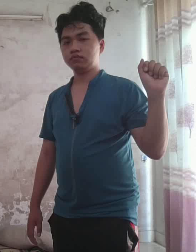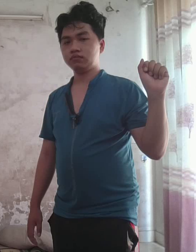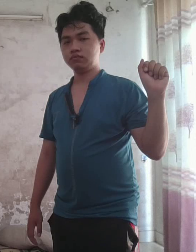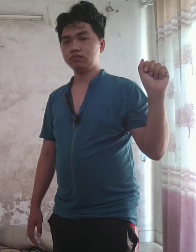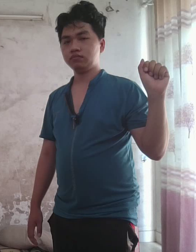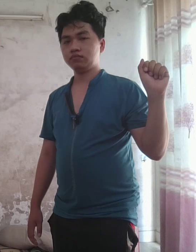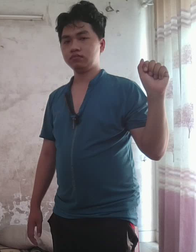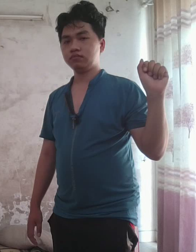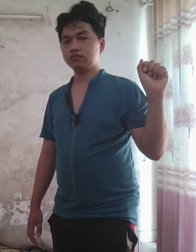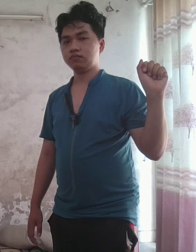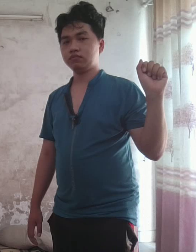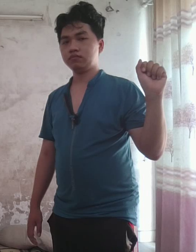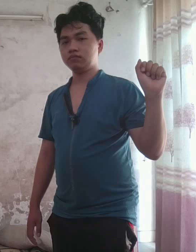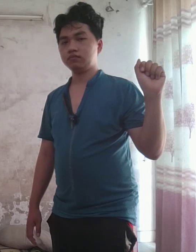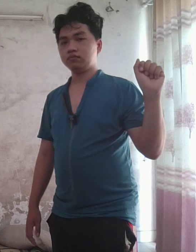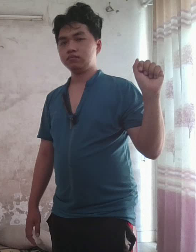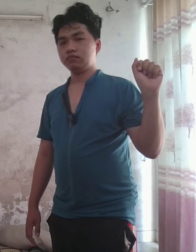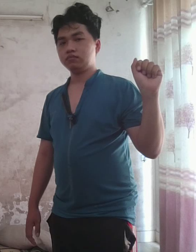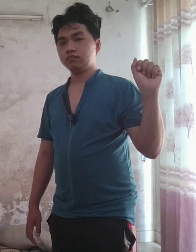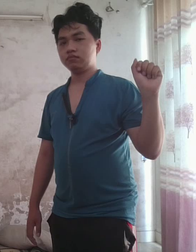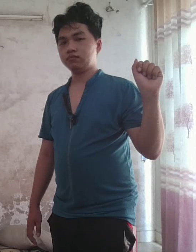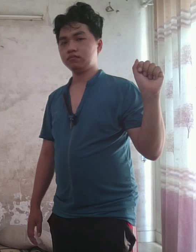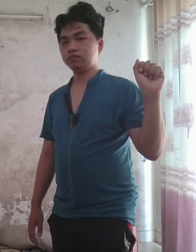a